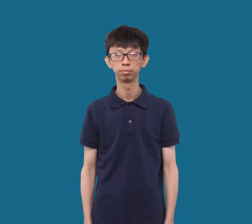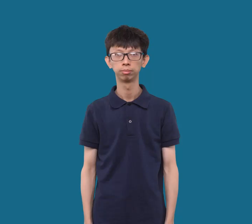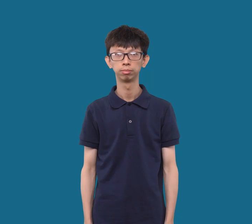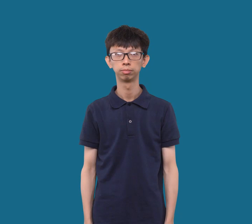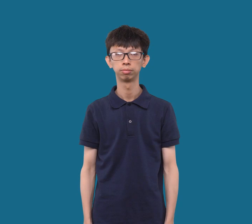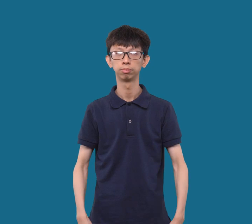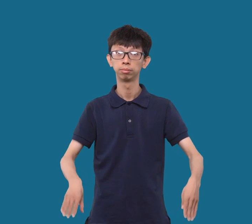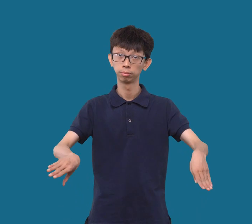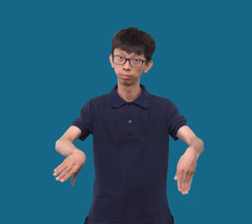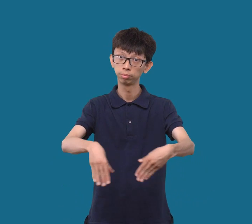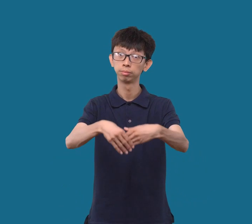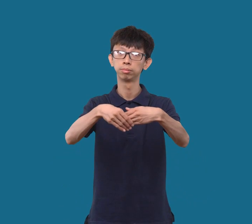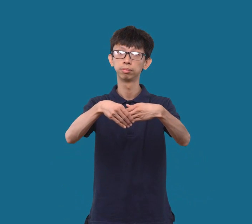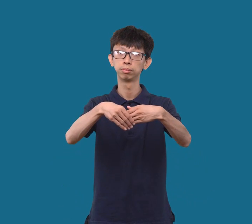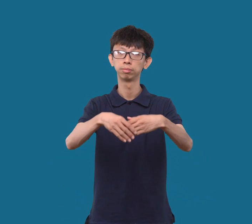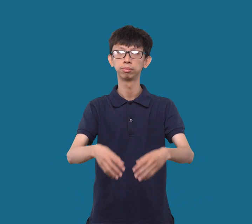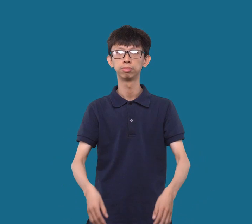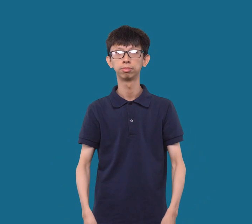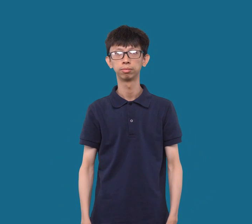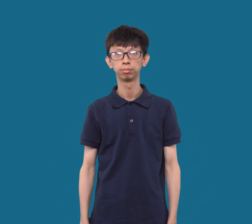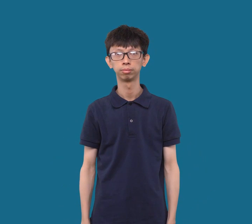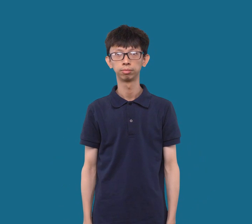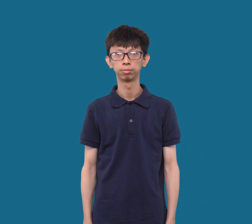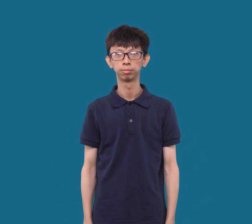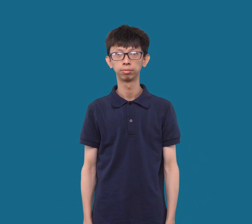kết bạn